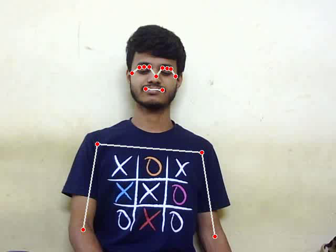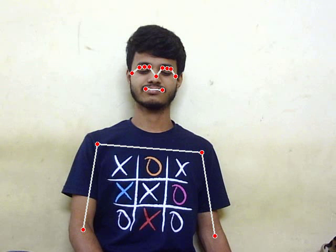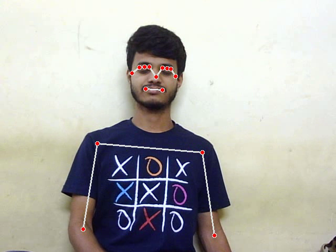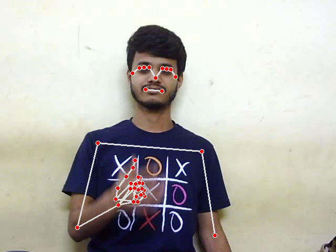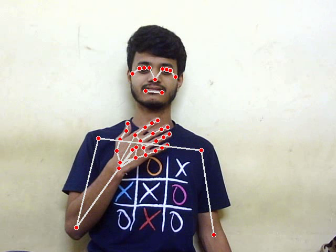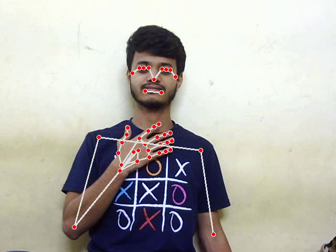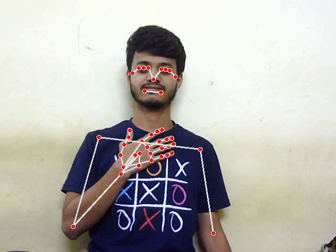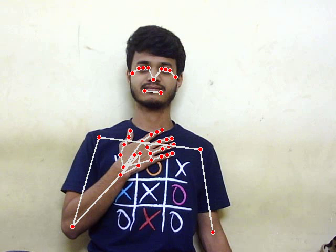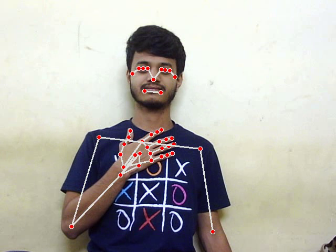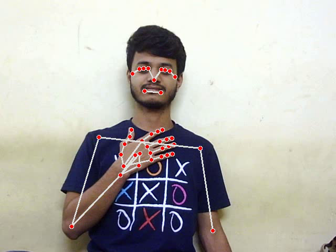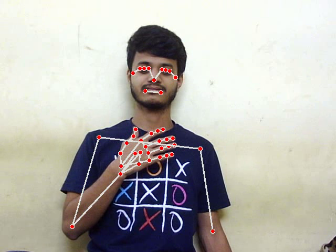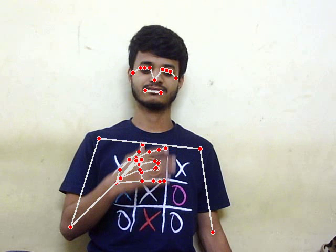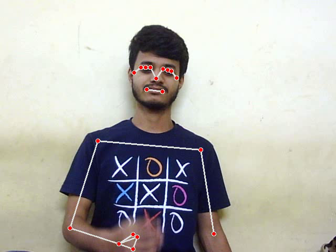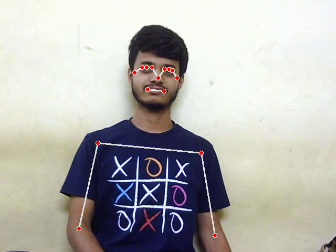my